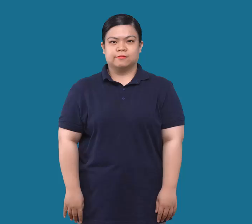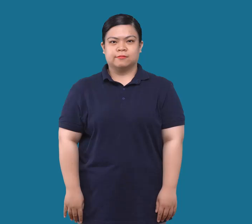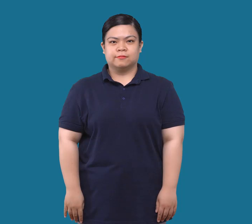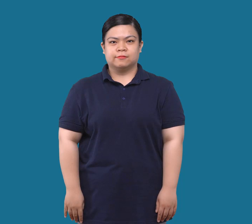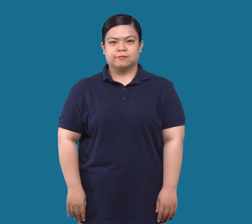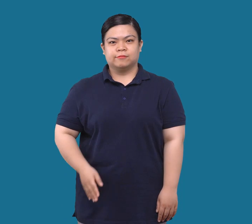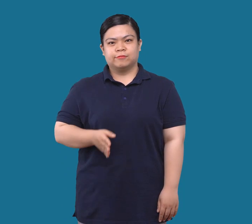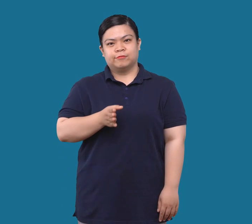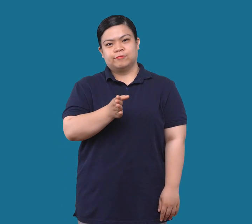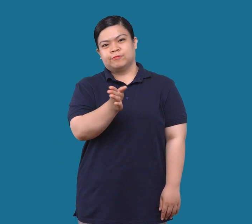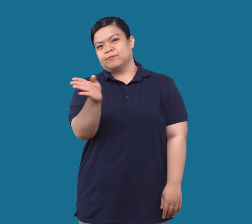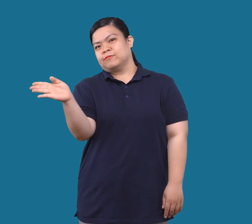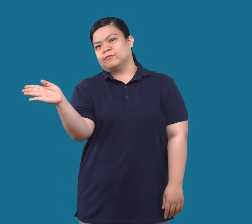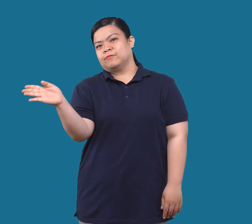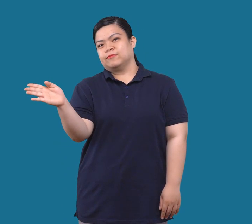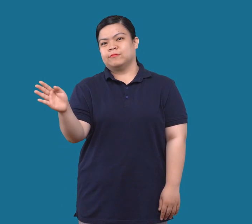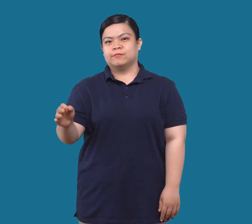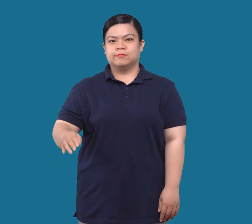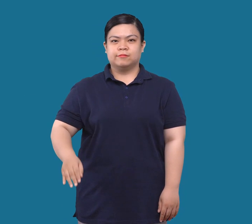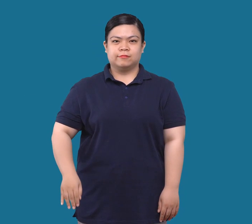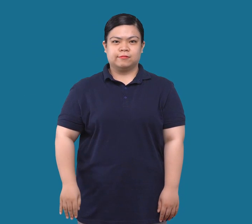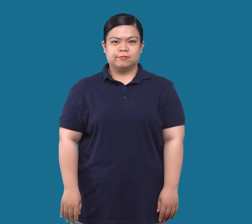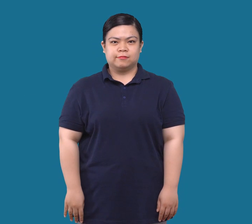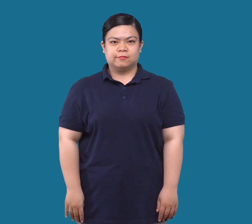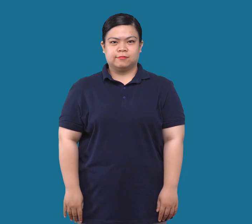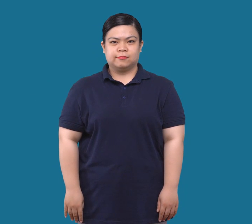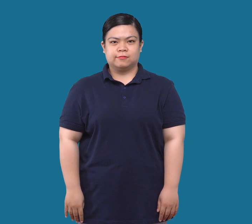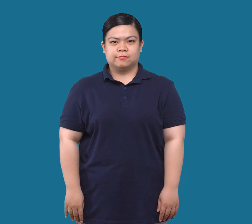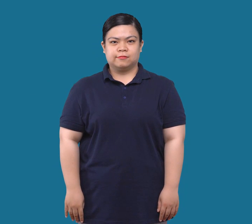rẽ phải